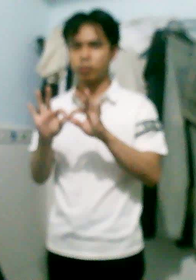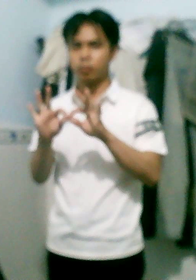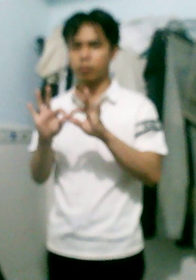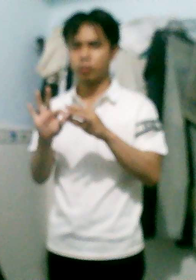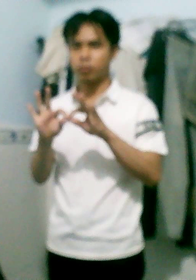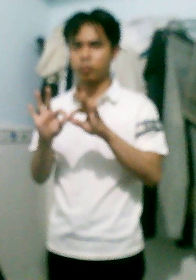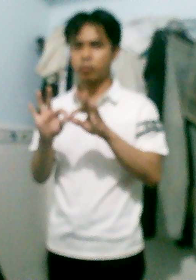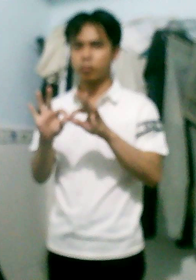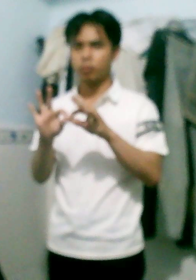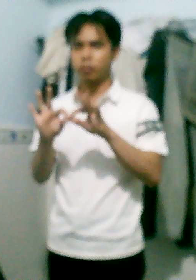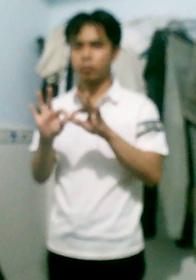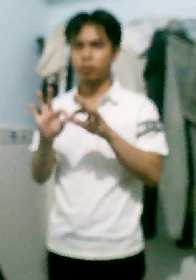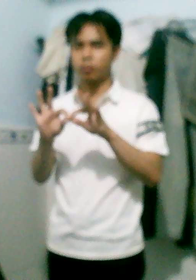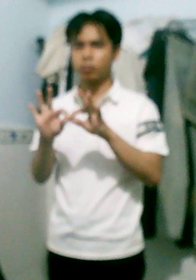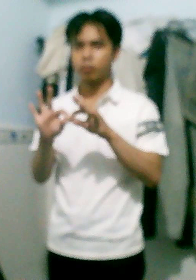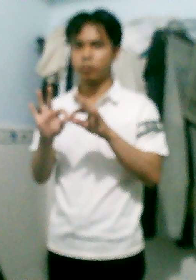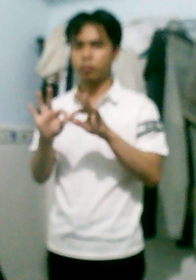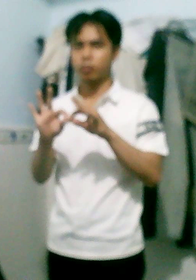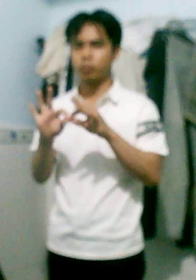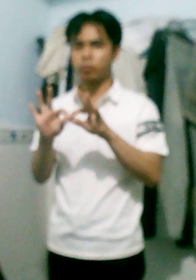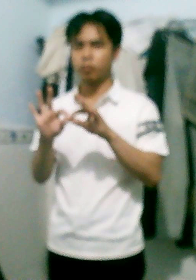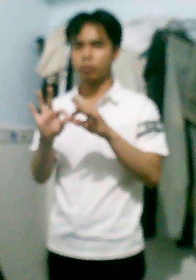phien dich